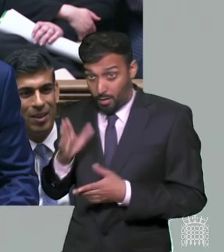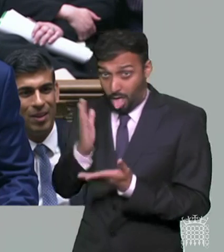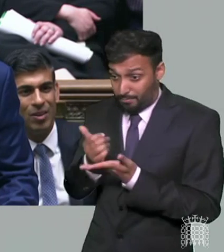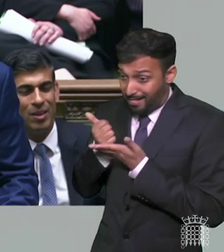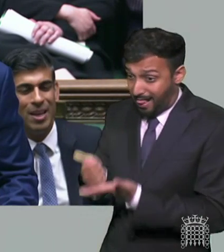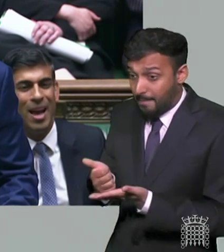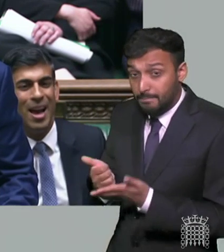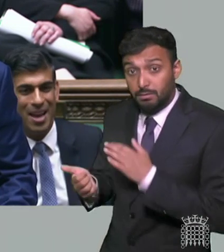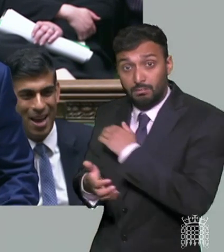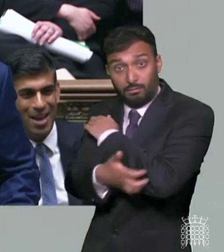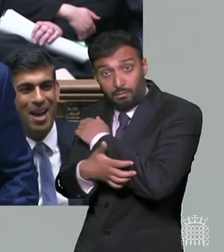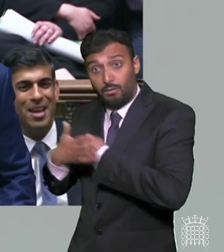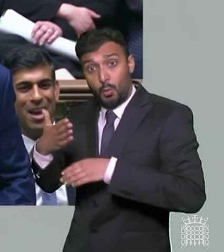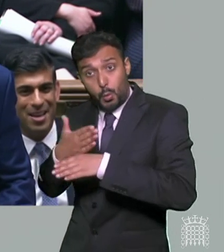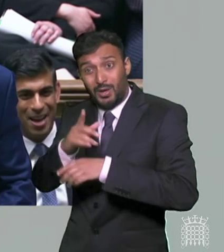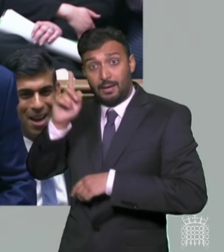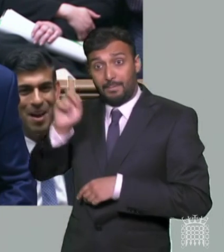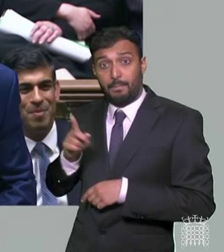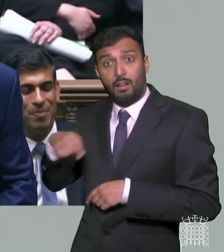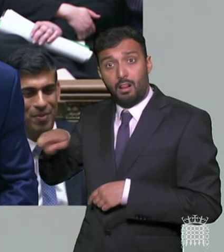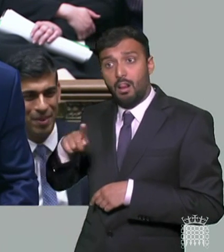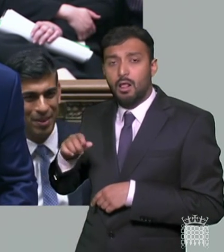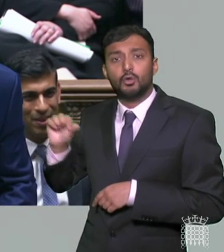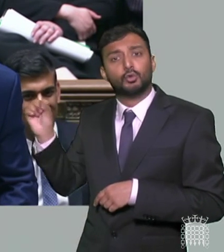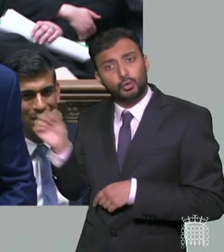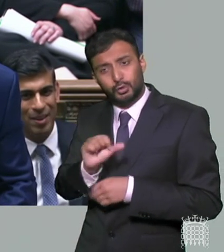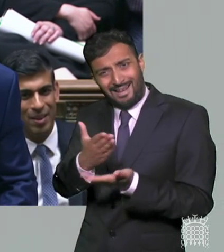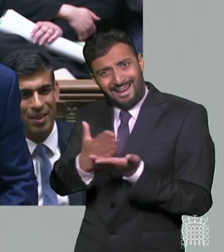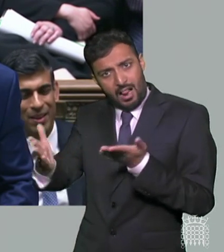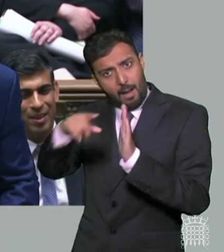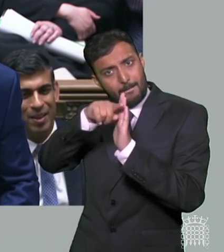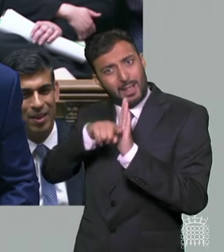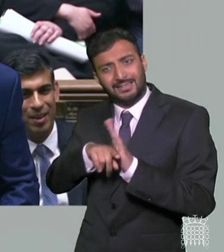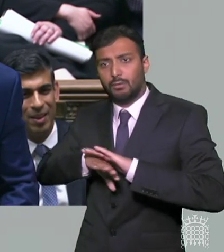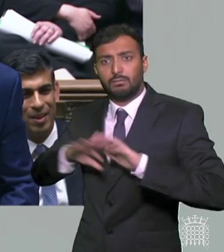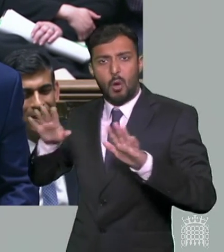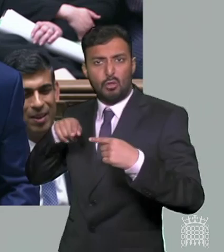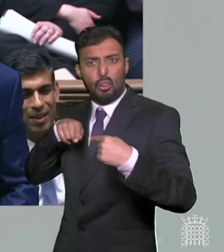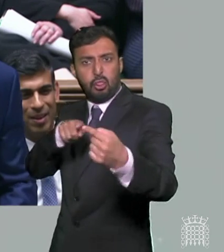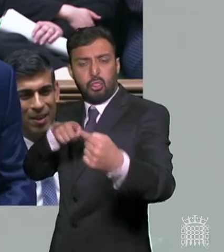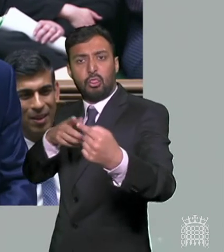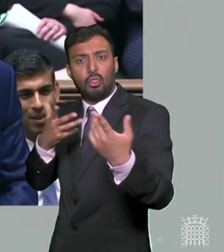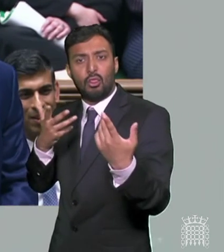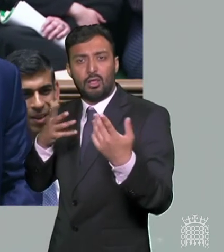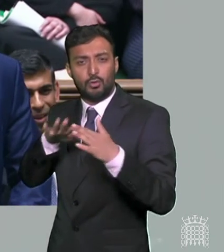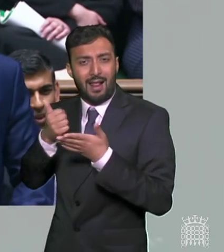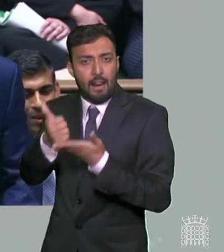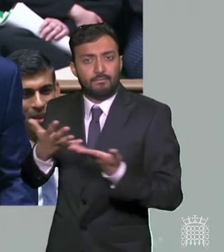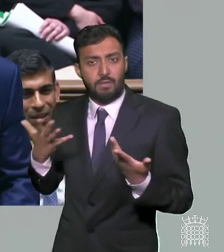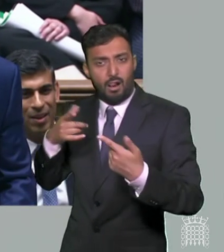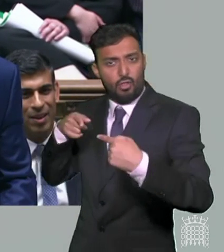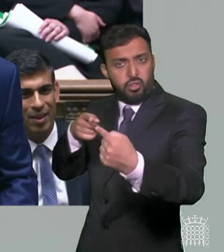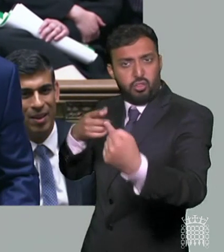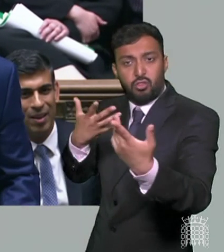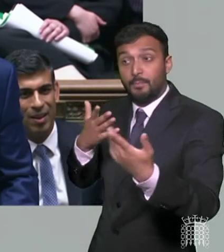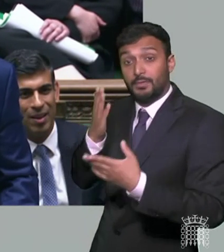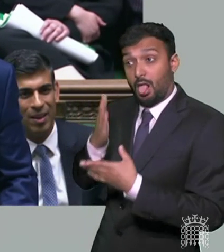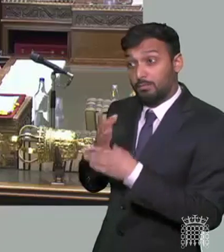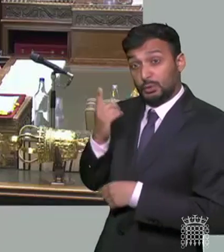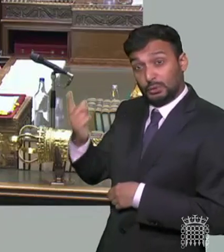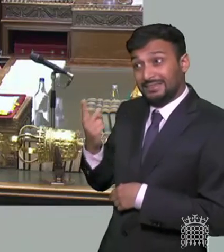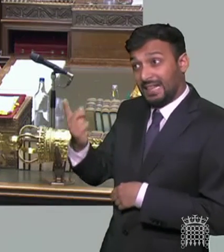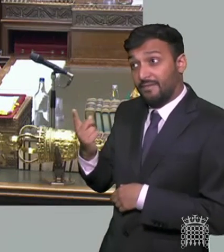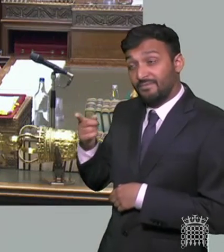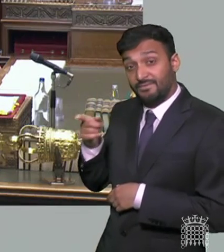working people, they should be clear in standing up against these militant, reckless strikes by the National Union of Rail, Maritime and Transport Workers.